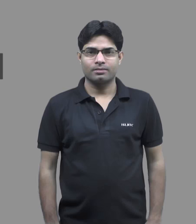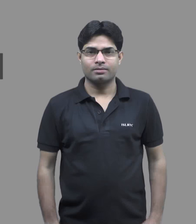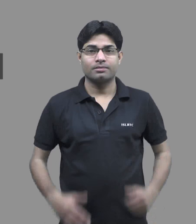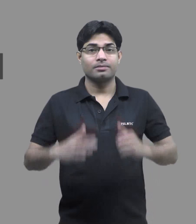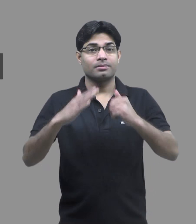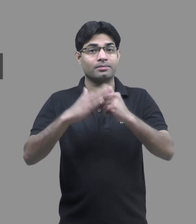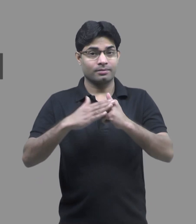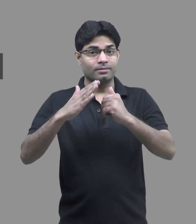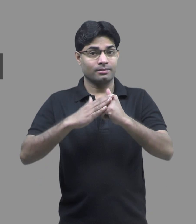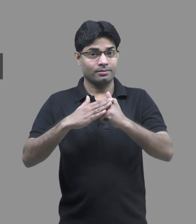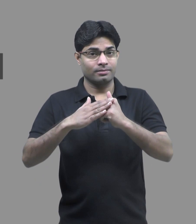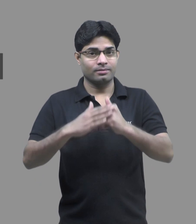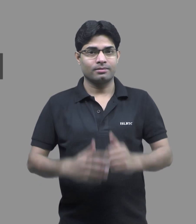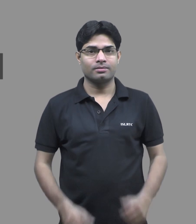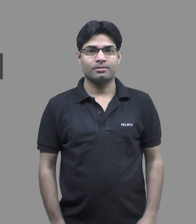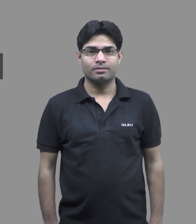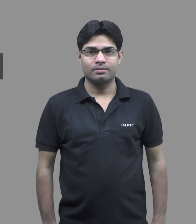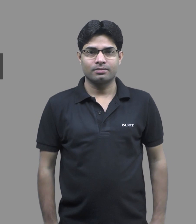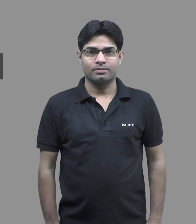Thursday